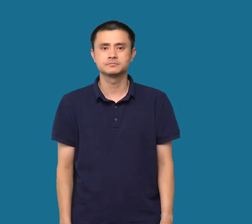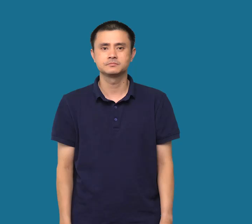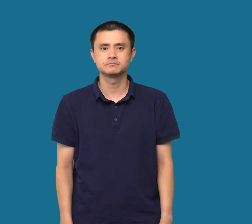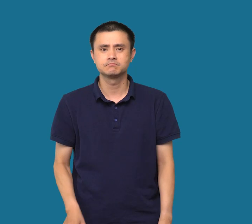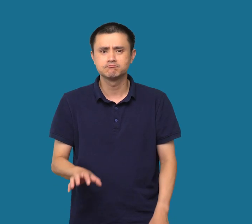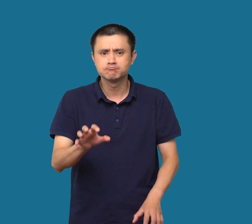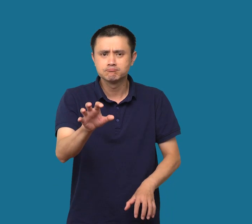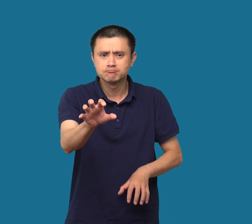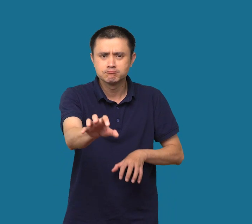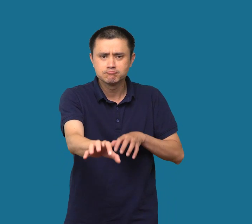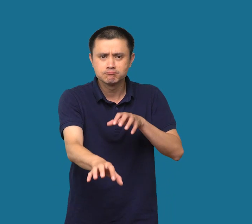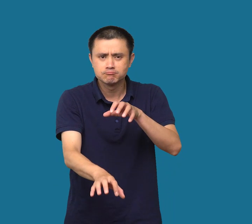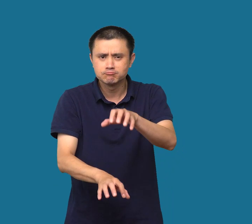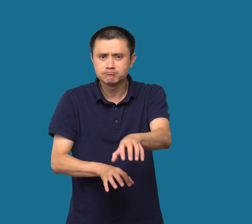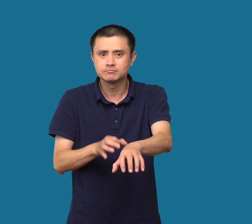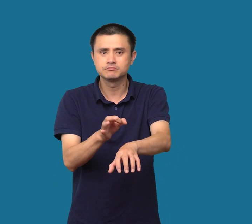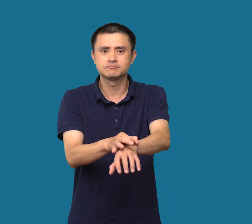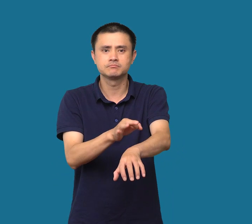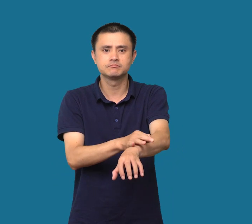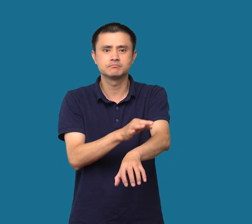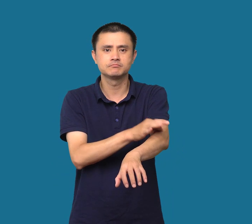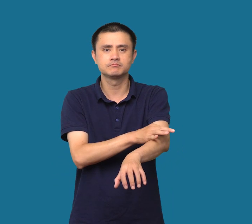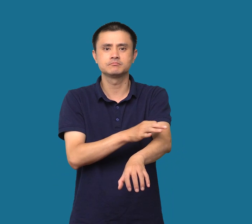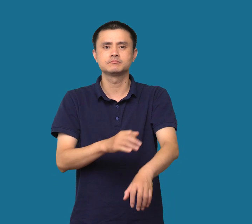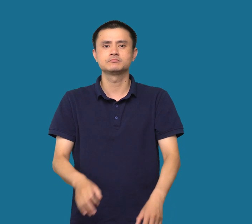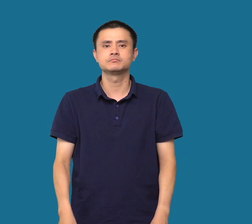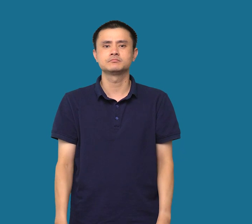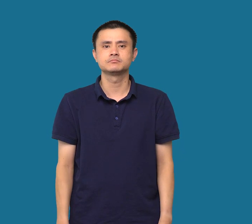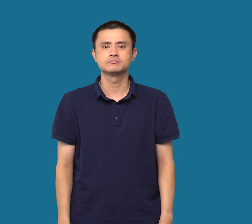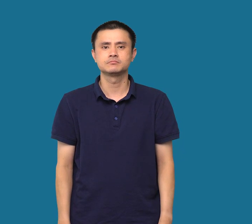báo (con báo)